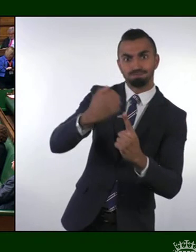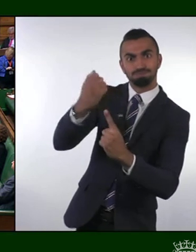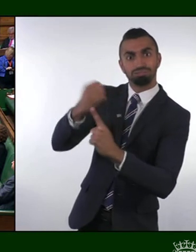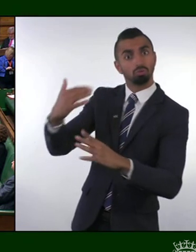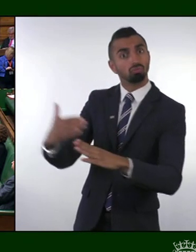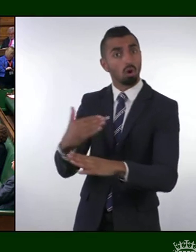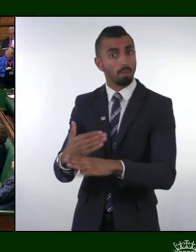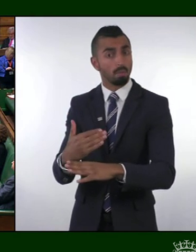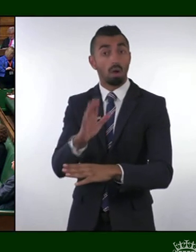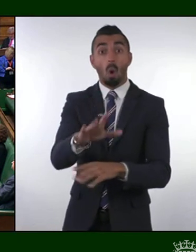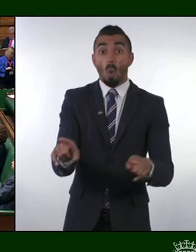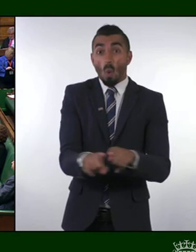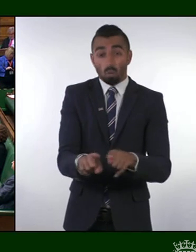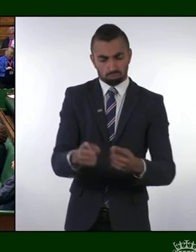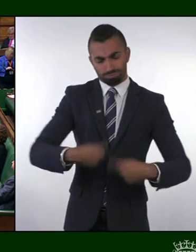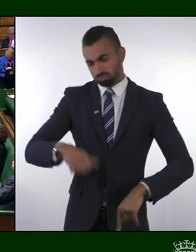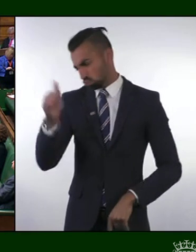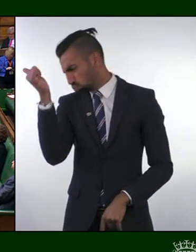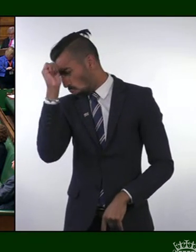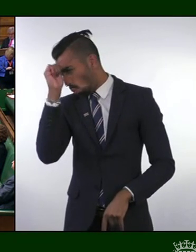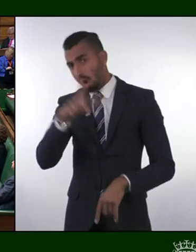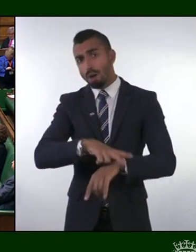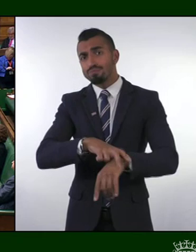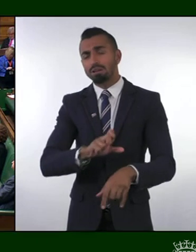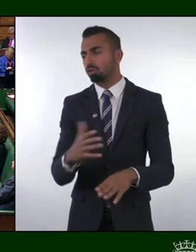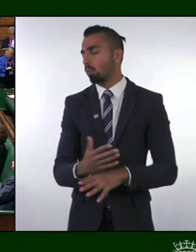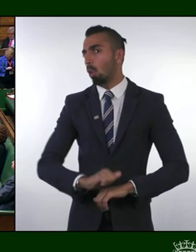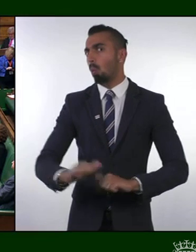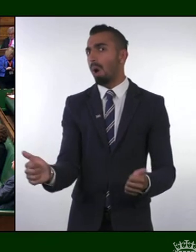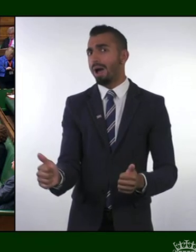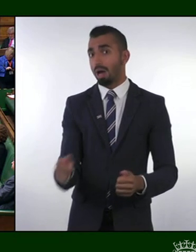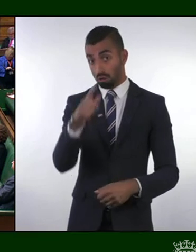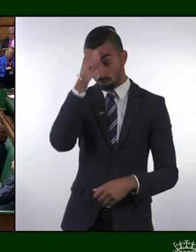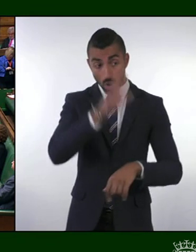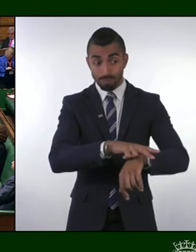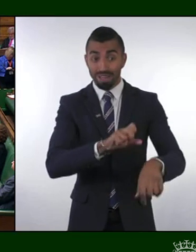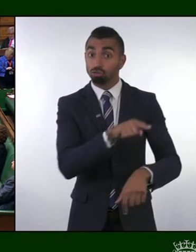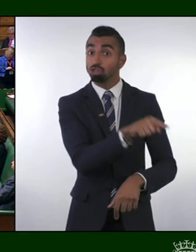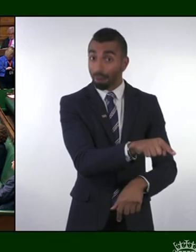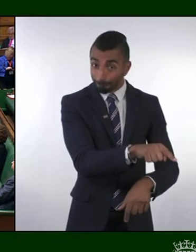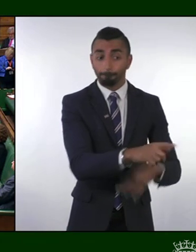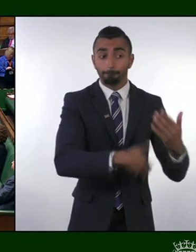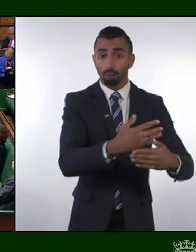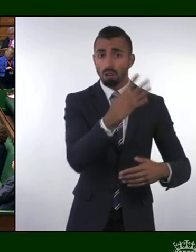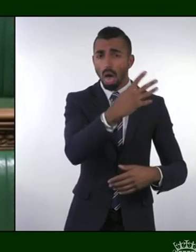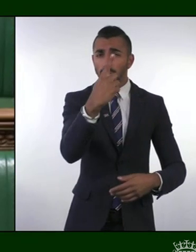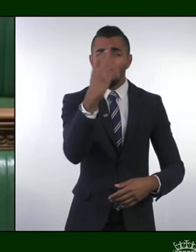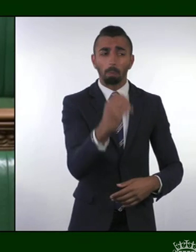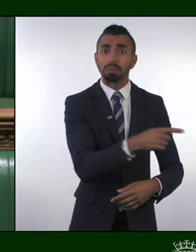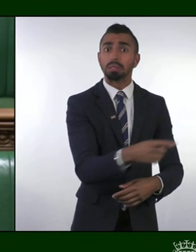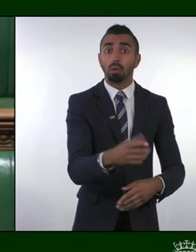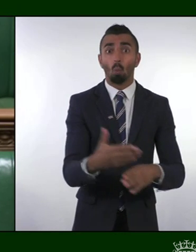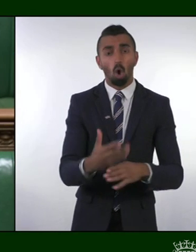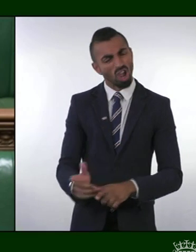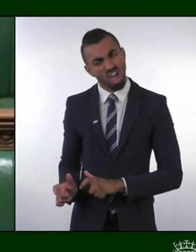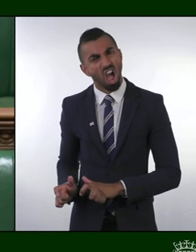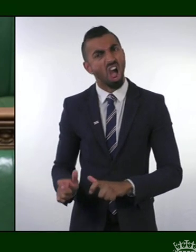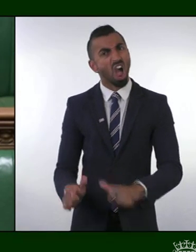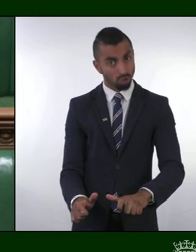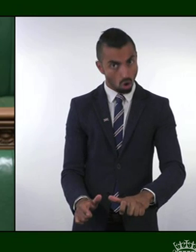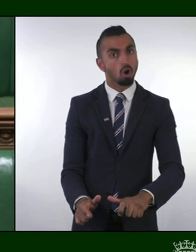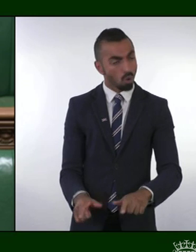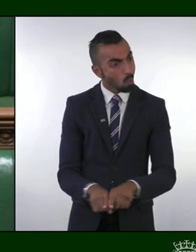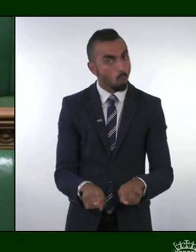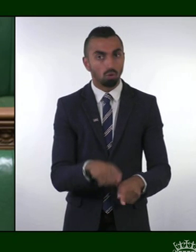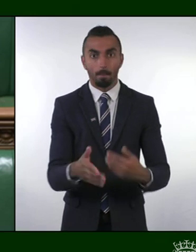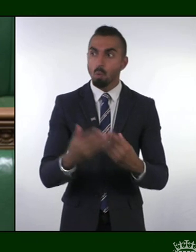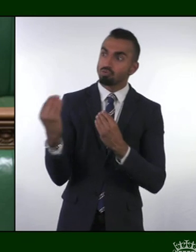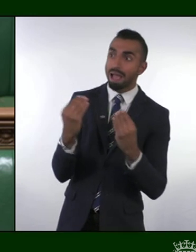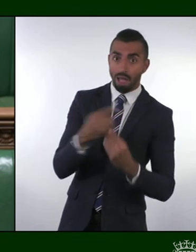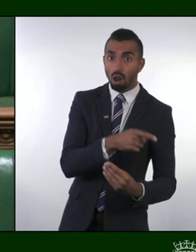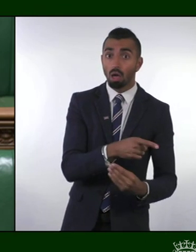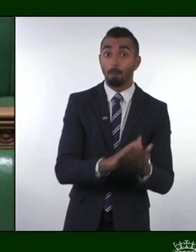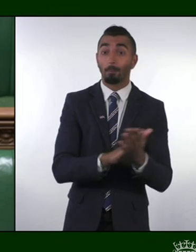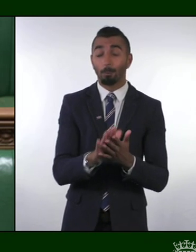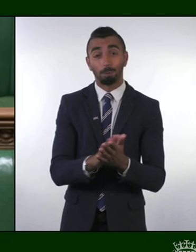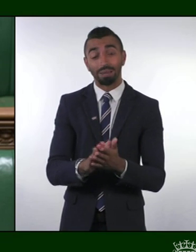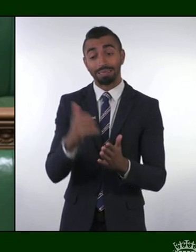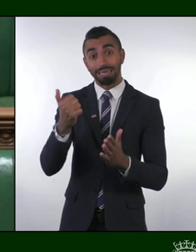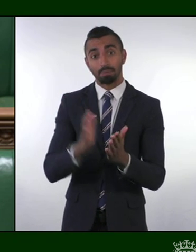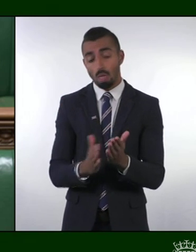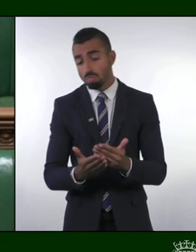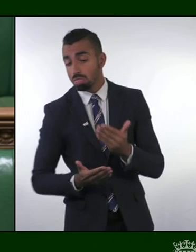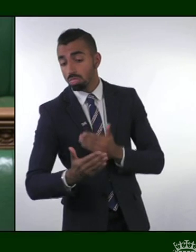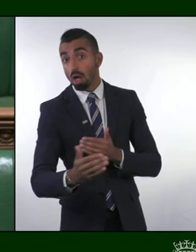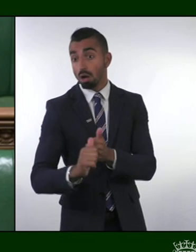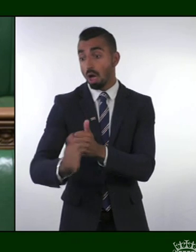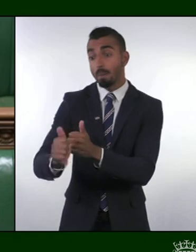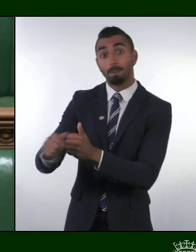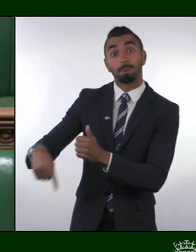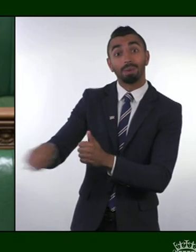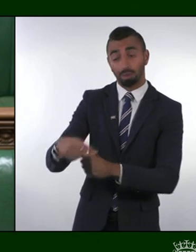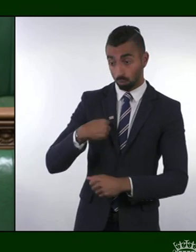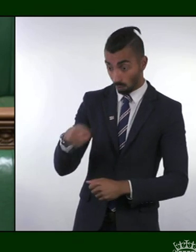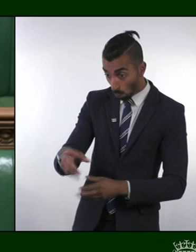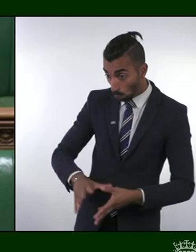We know that apprenticeships work, too, with 91% of apprentices staying in work or doing further training afterwards, so for the next six months we will pay employers to create new apprenticeships.